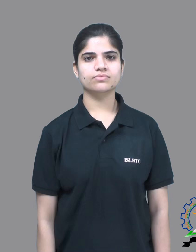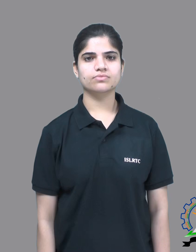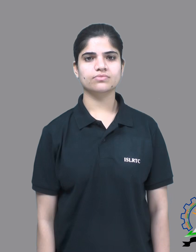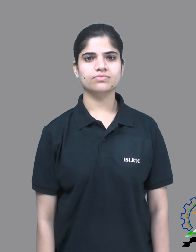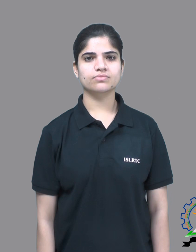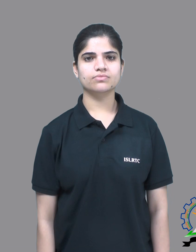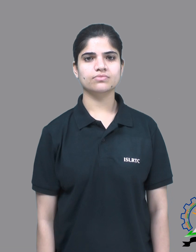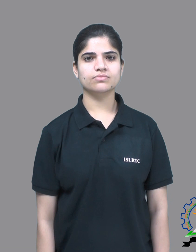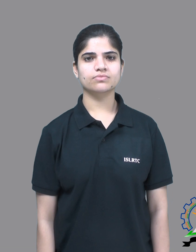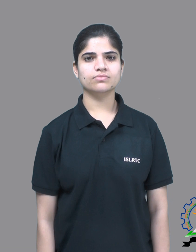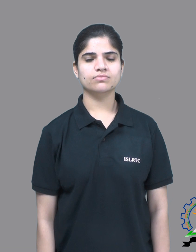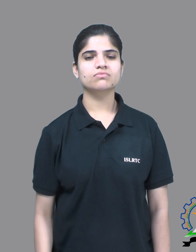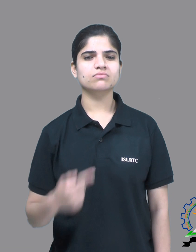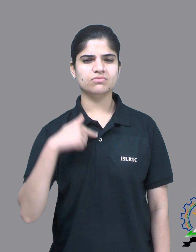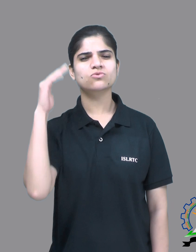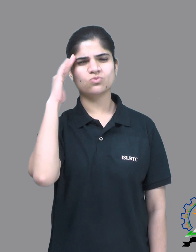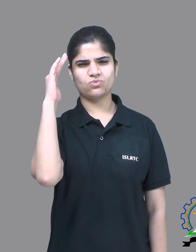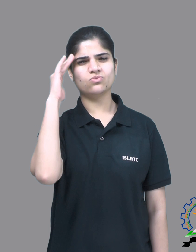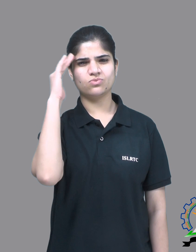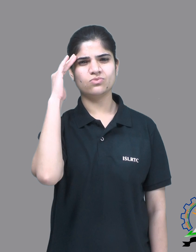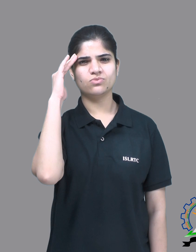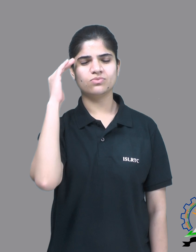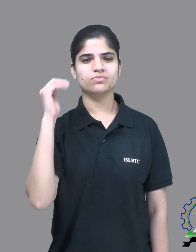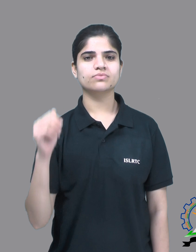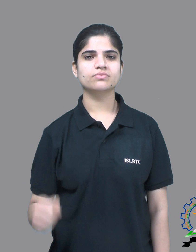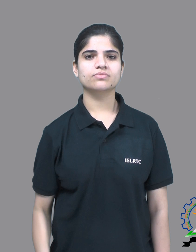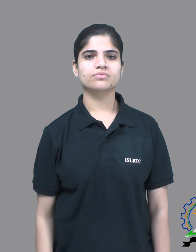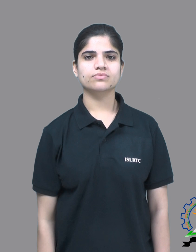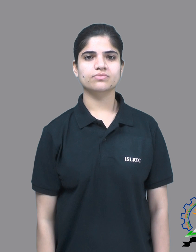I Know